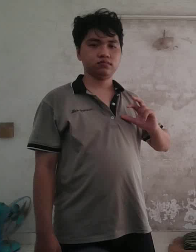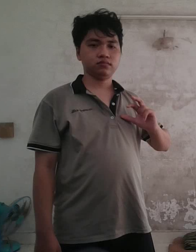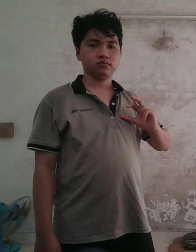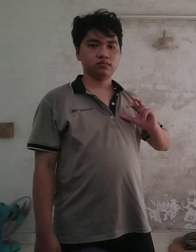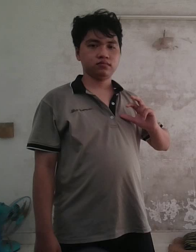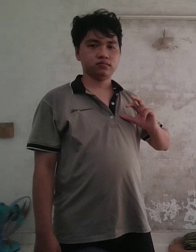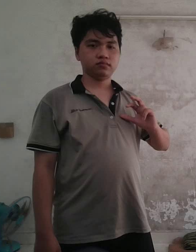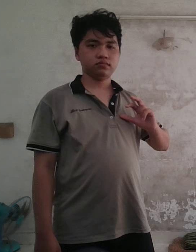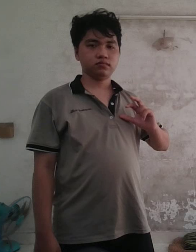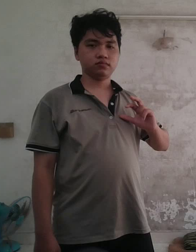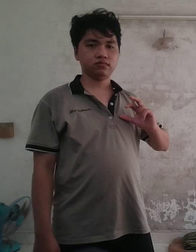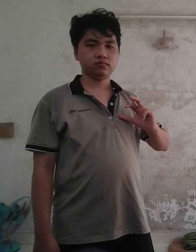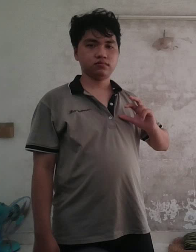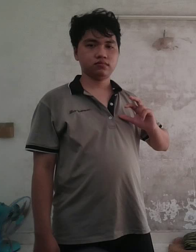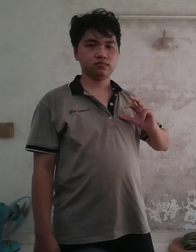giau co